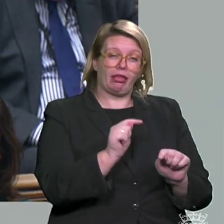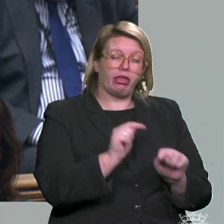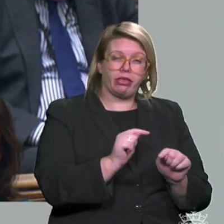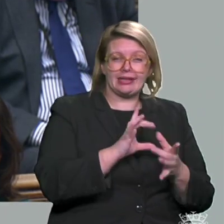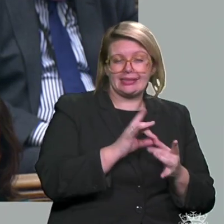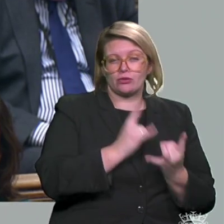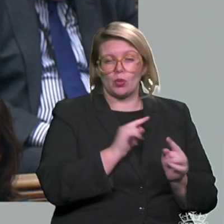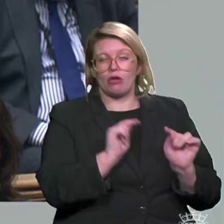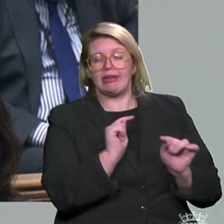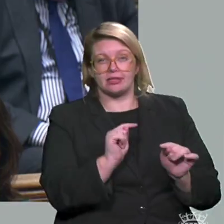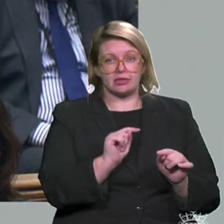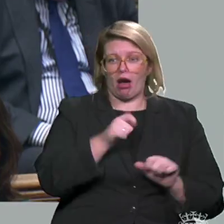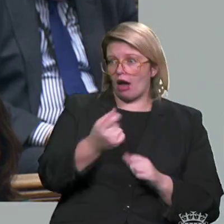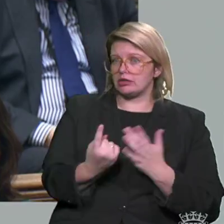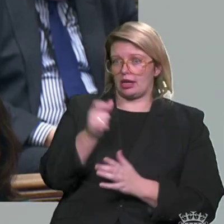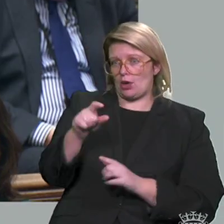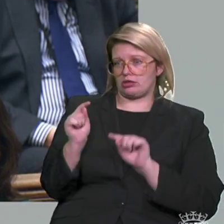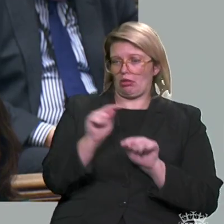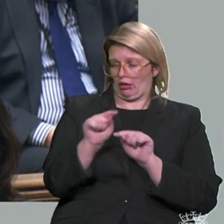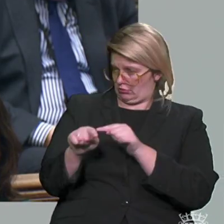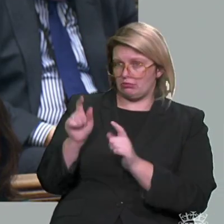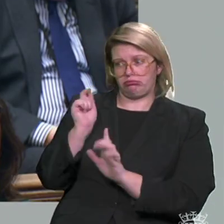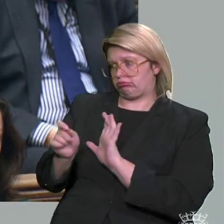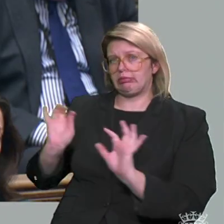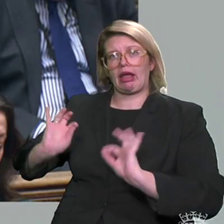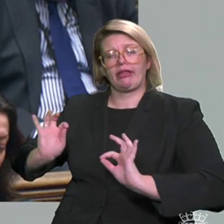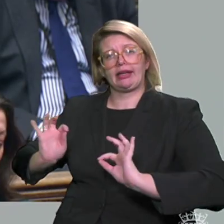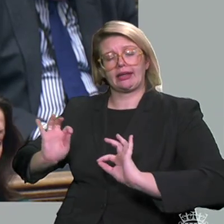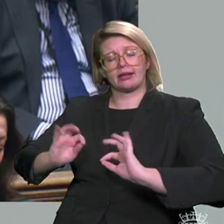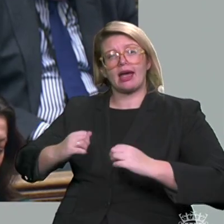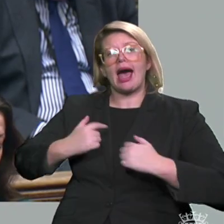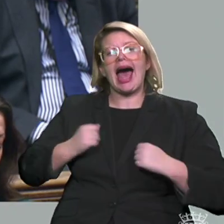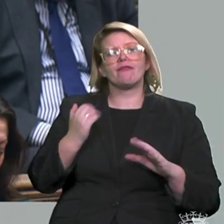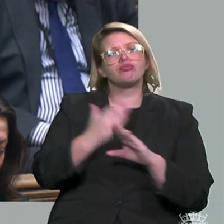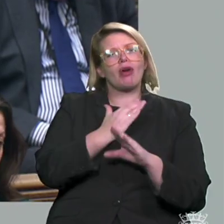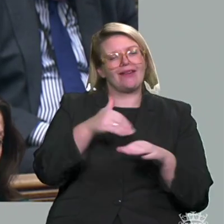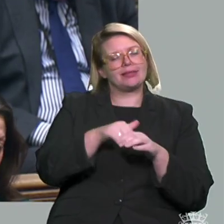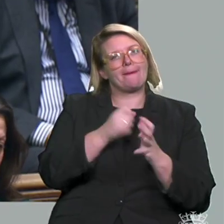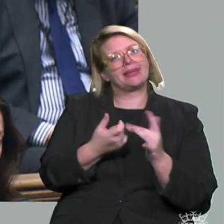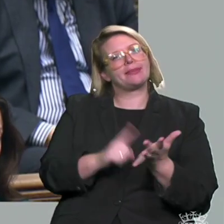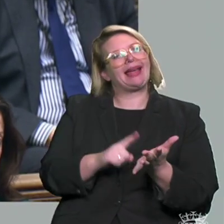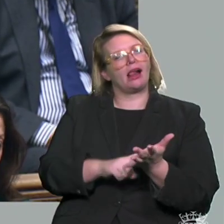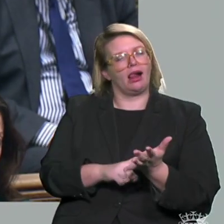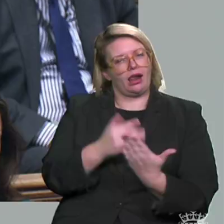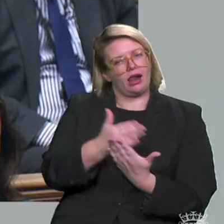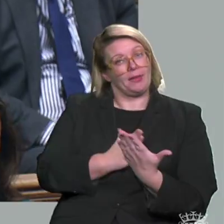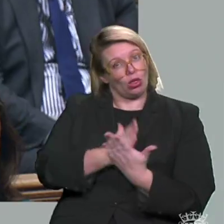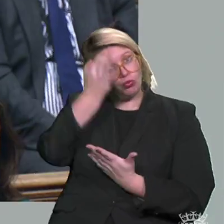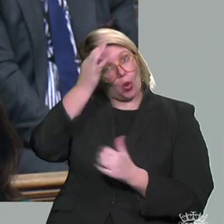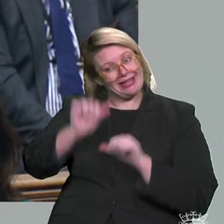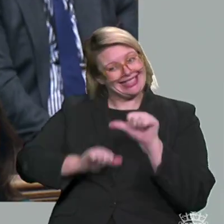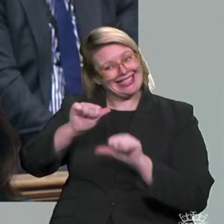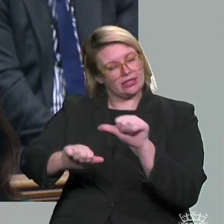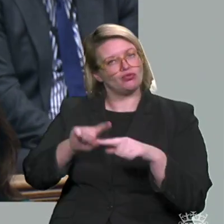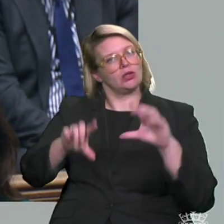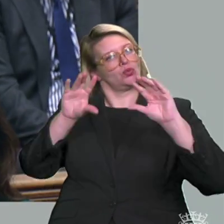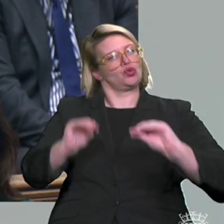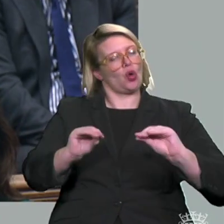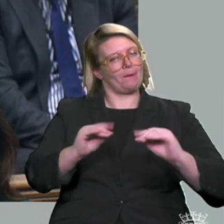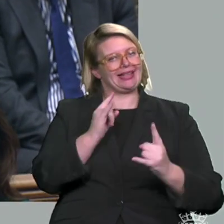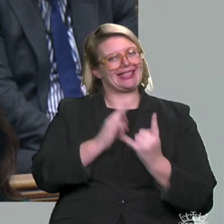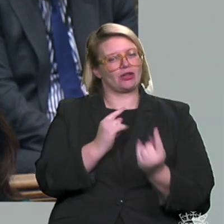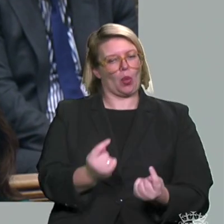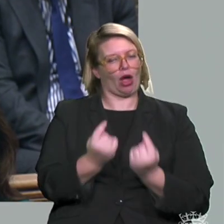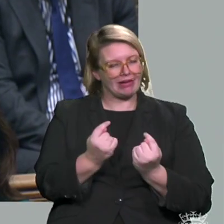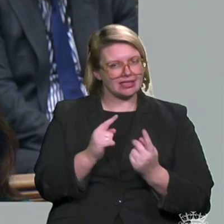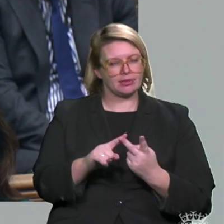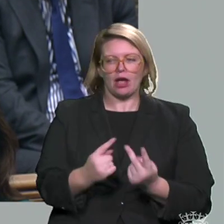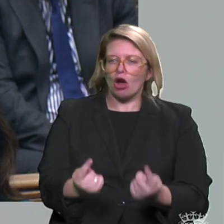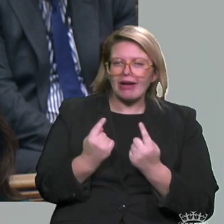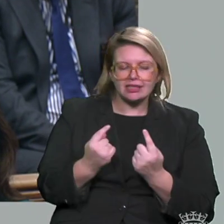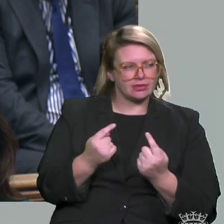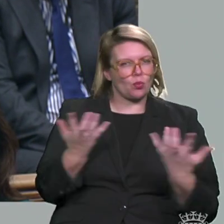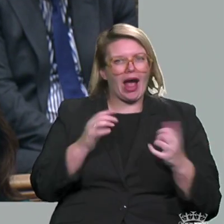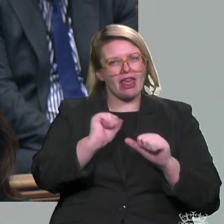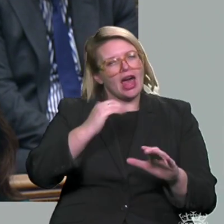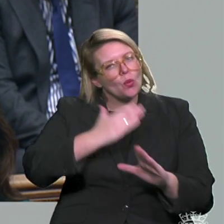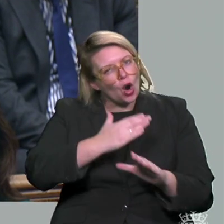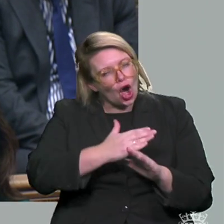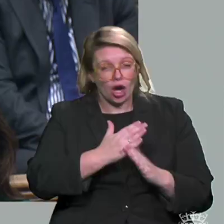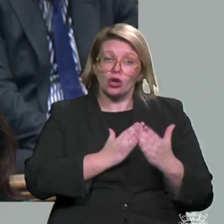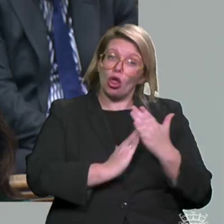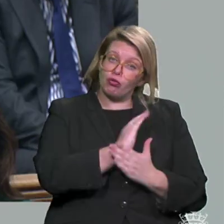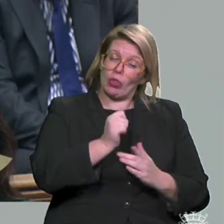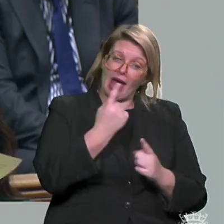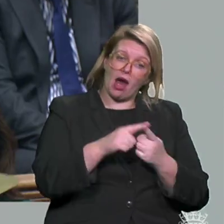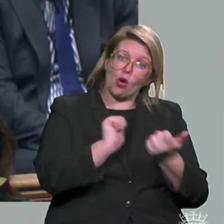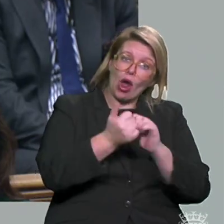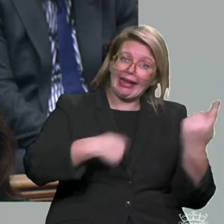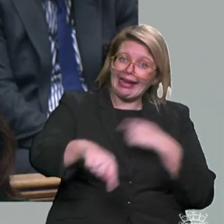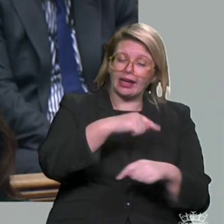Thanks to cross-party and Government support, my private Member’s Bill, which has now passed through Committee, will bring about a culture change to protect workers from harassment and sexual harassment, both from fellow employees and from third-party individuals.